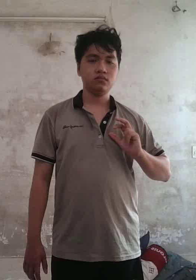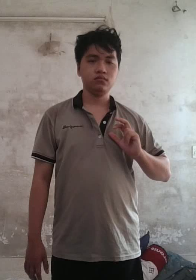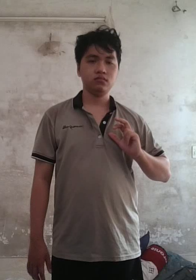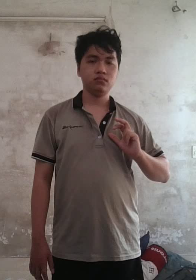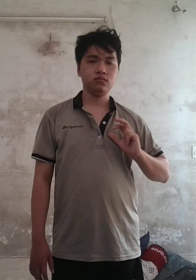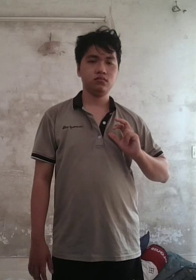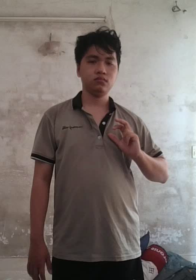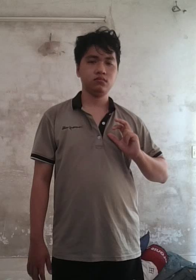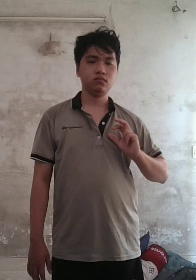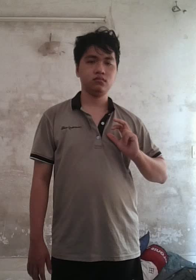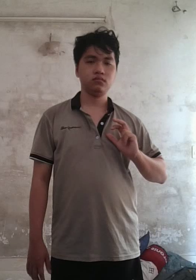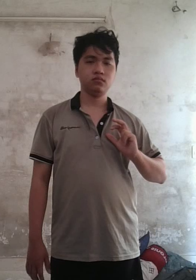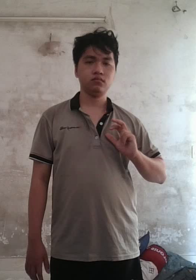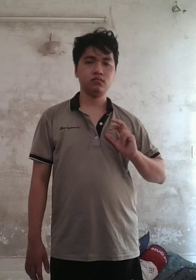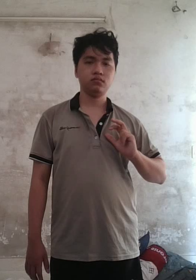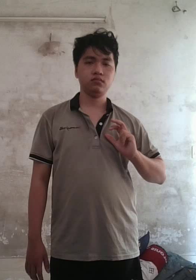giau co